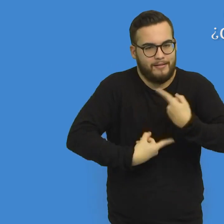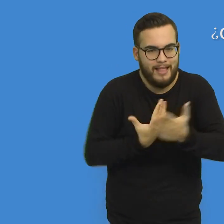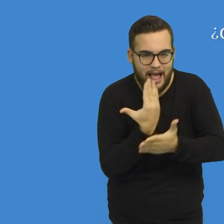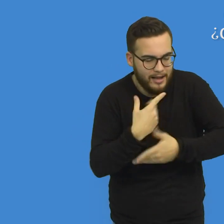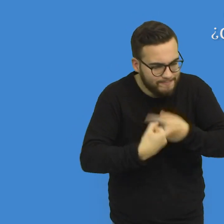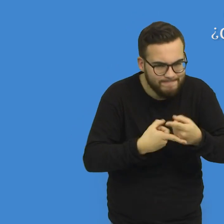día